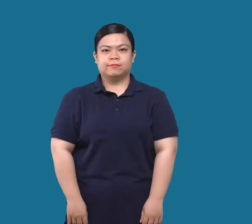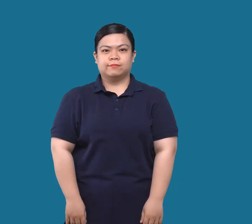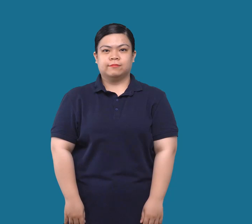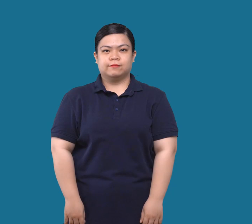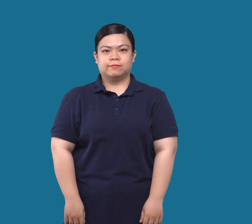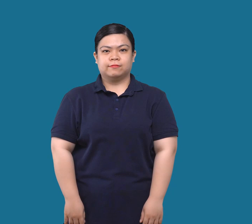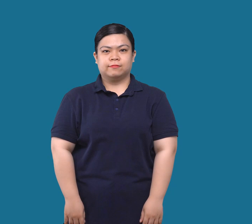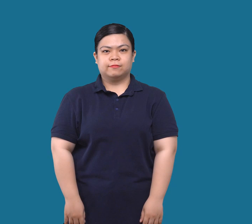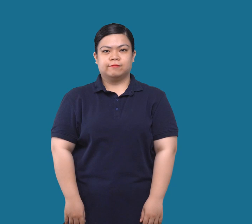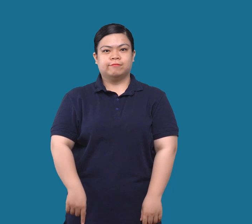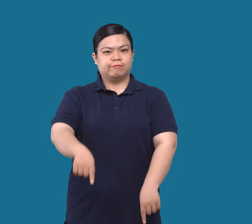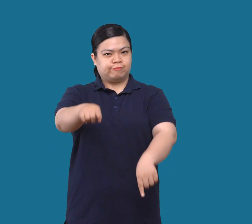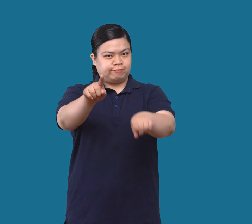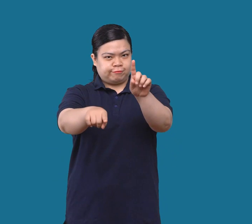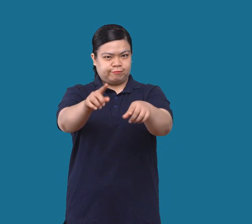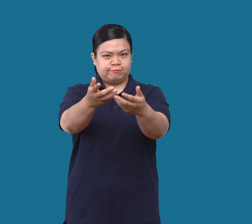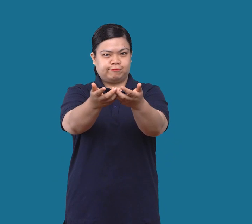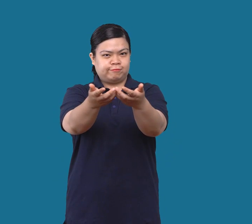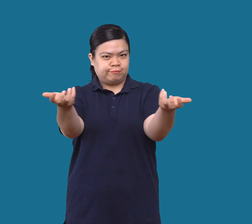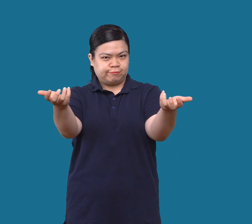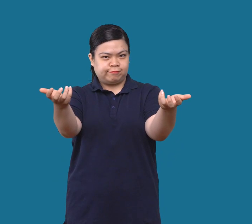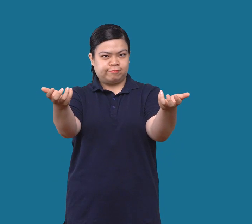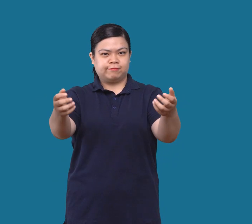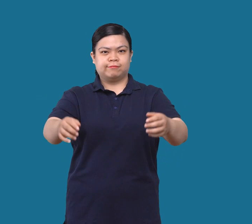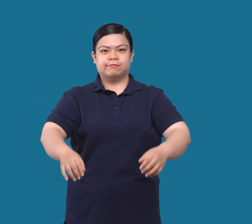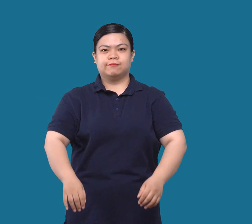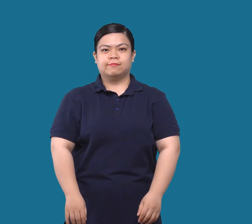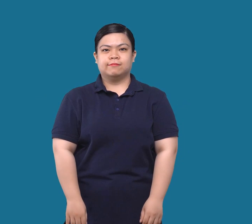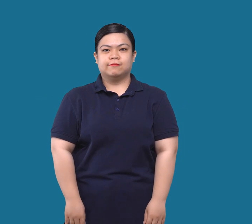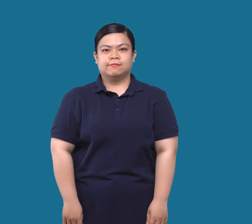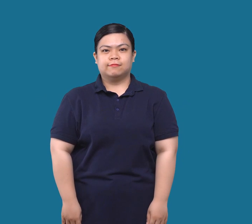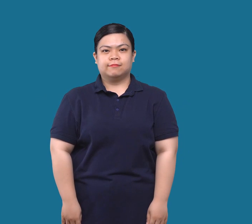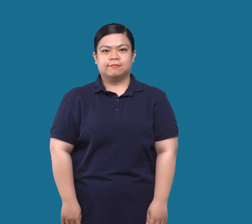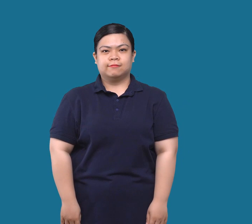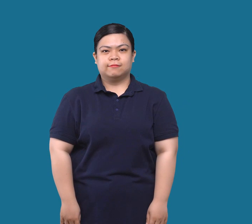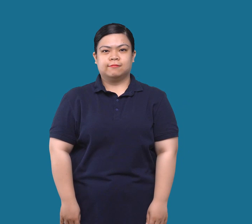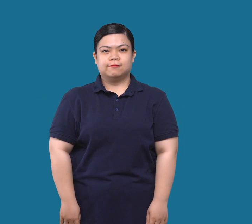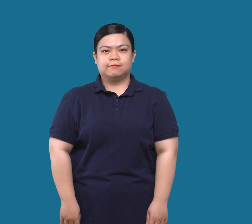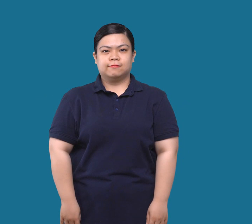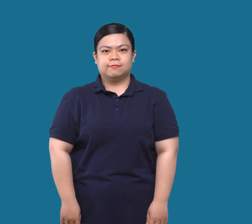phân loại